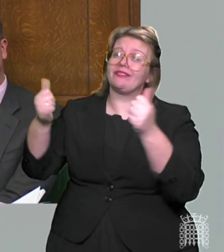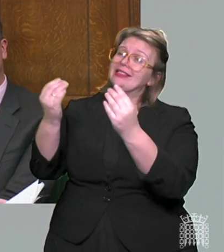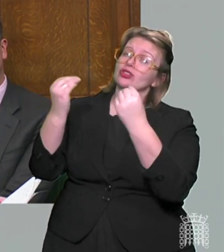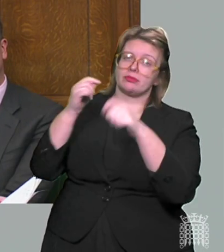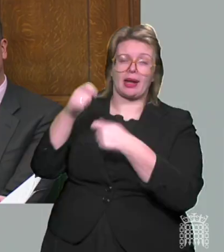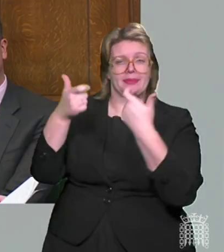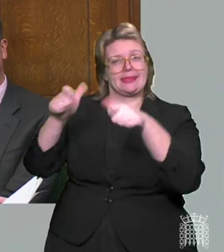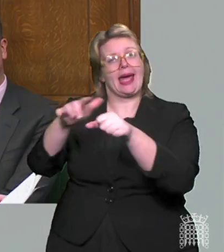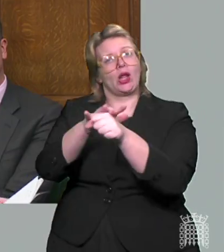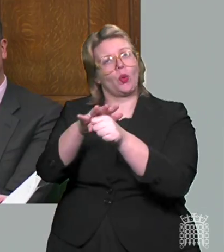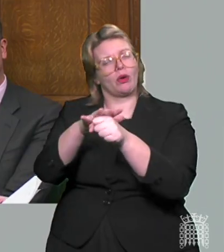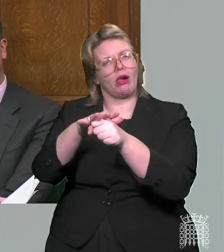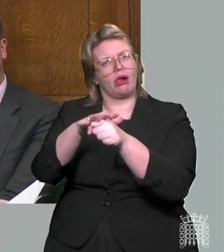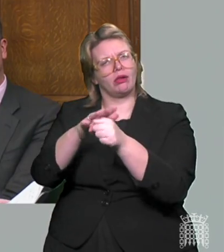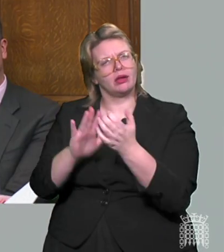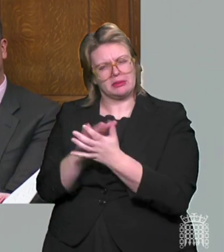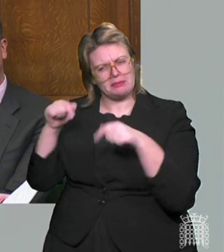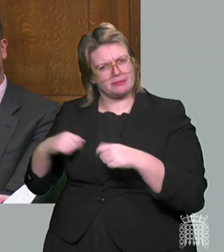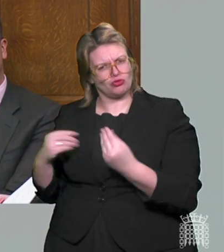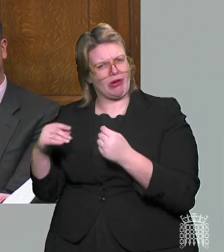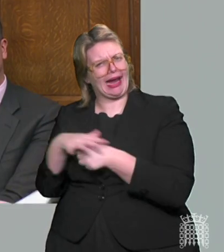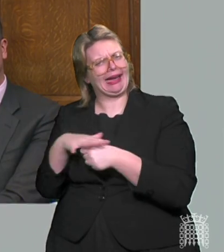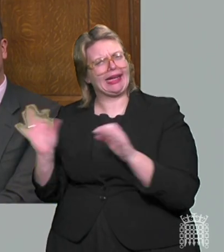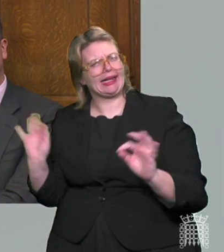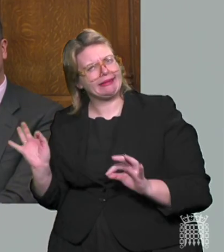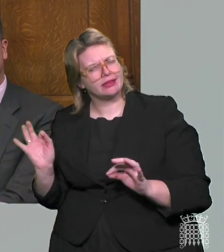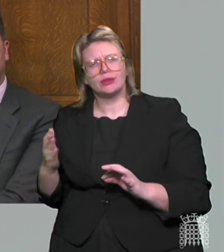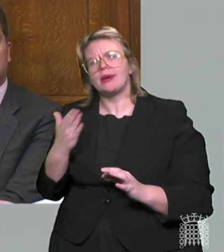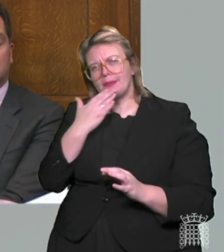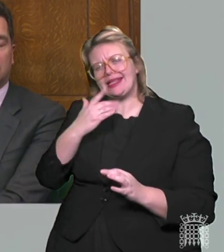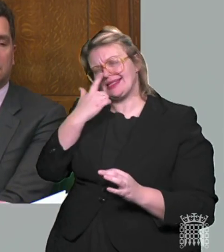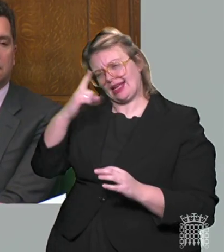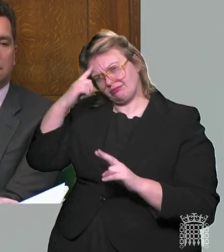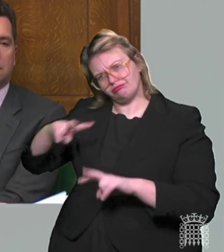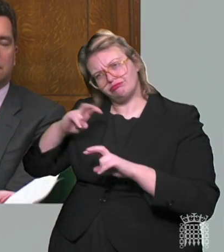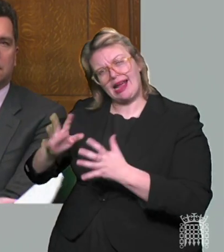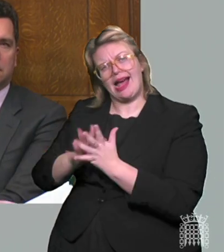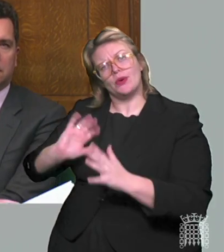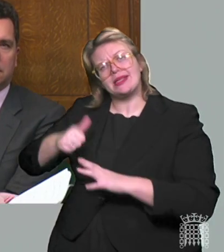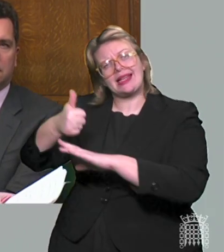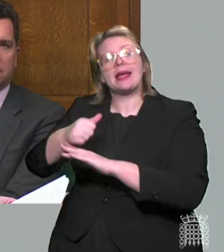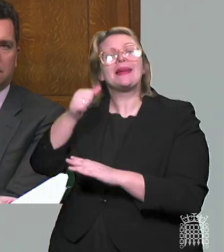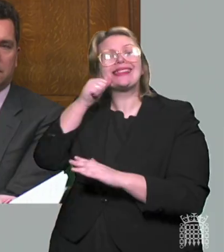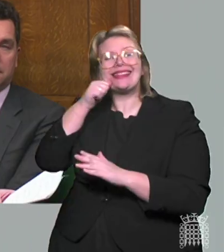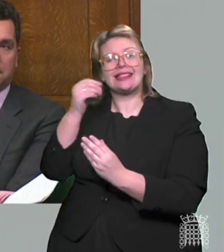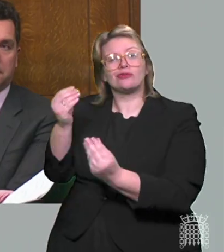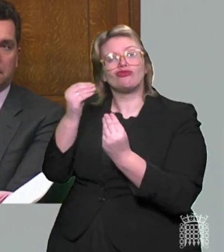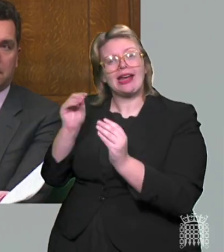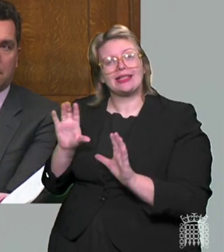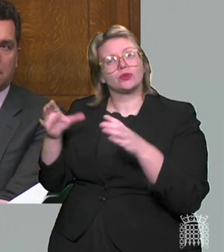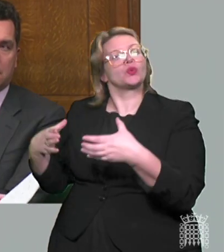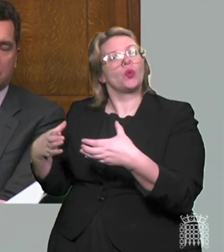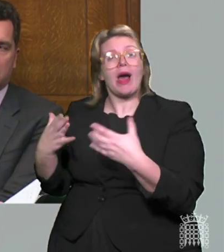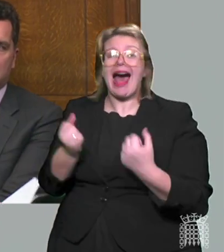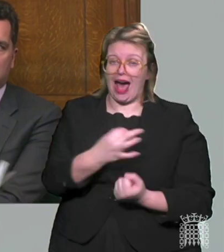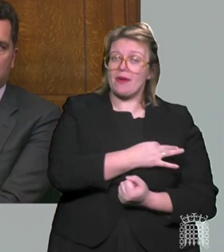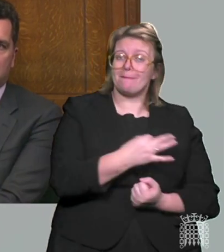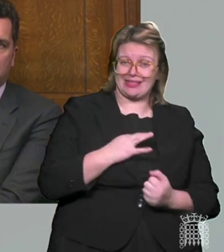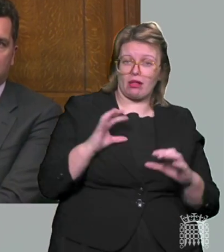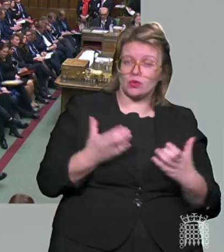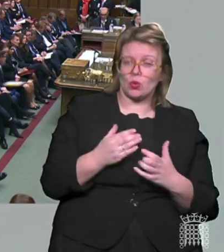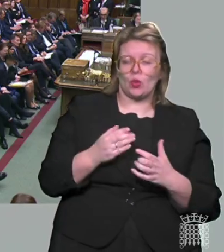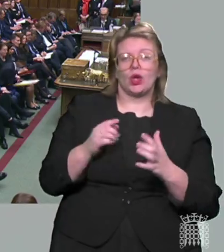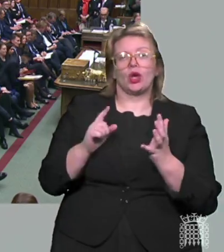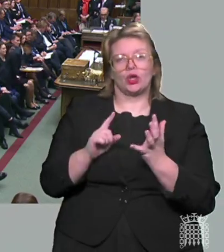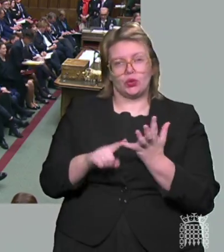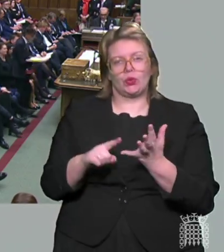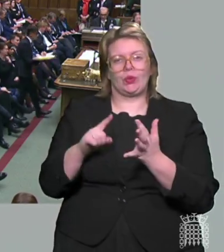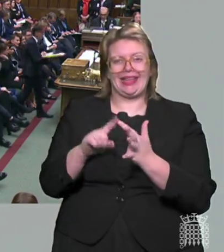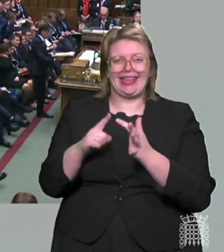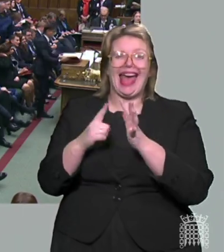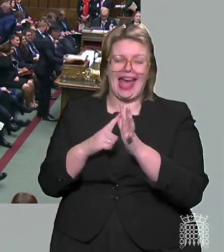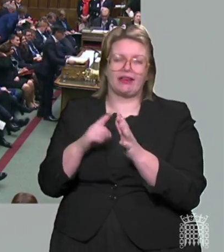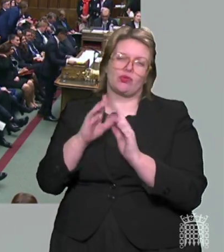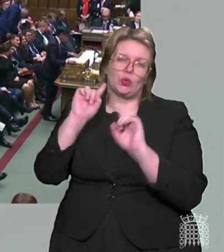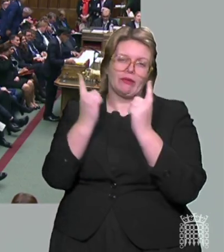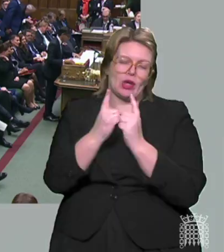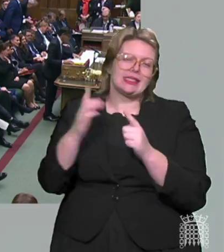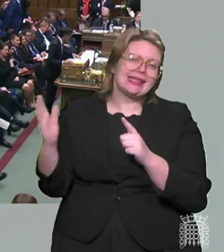Will my right honourable Friend agree to look again at the benefits of establishing a dental training school alongside the excellent medical school at the University of East Anglia?